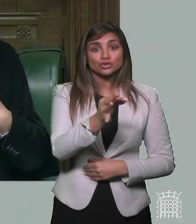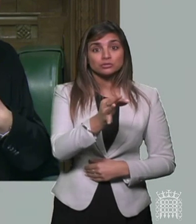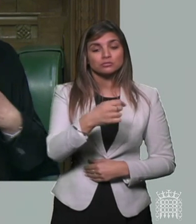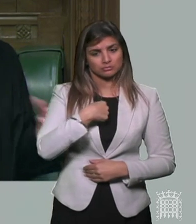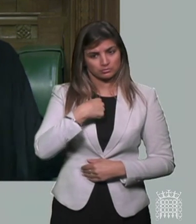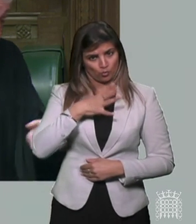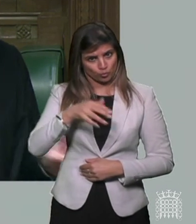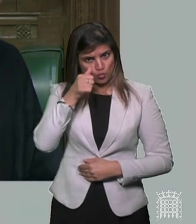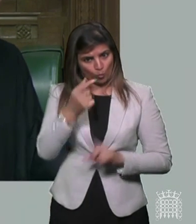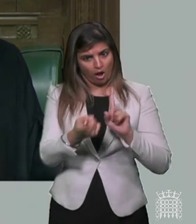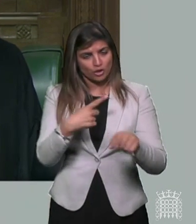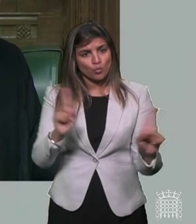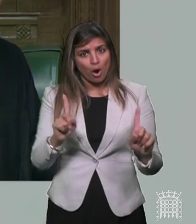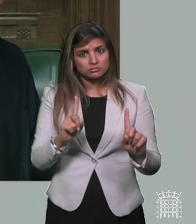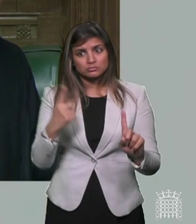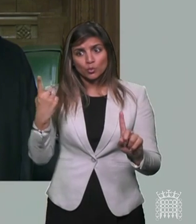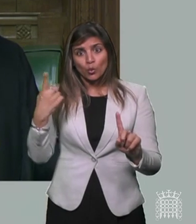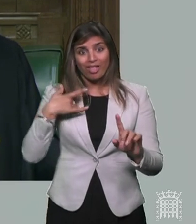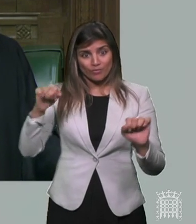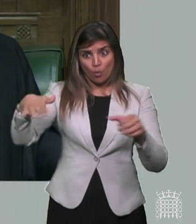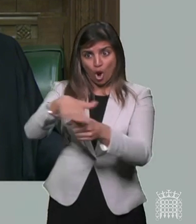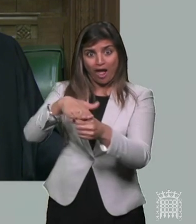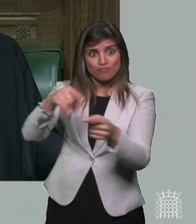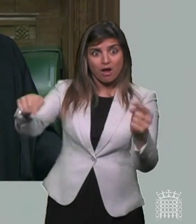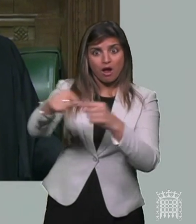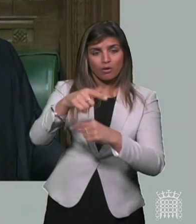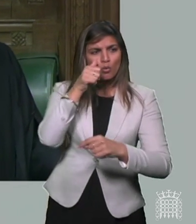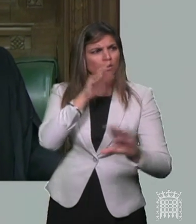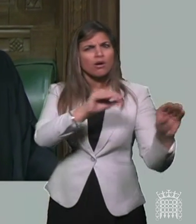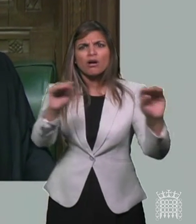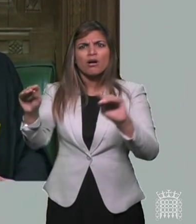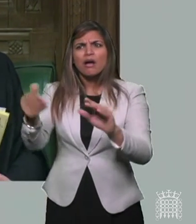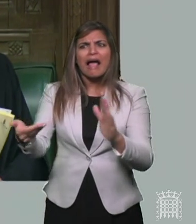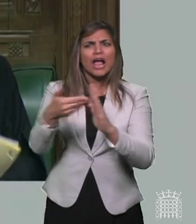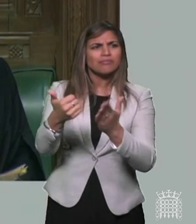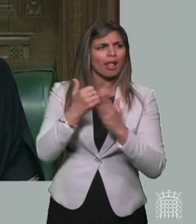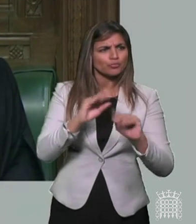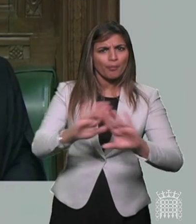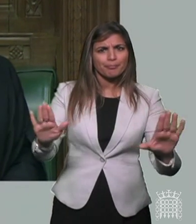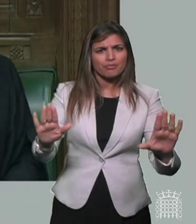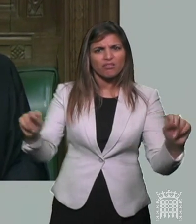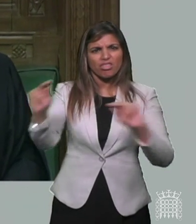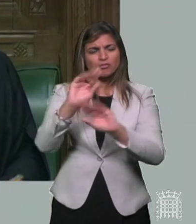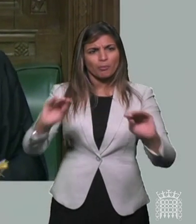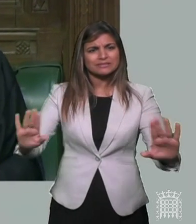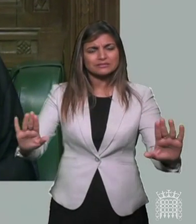I want to know the answer and your constituents want to know the answer— I do not need any extra help either.